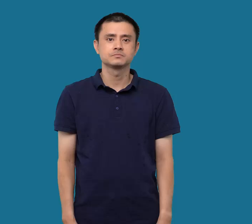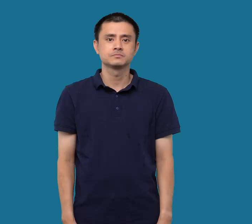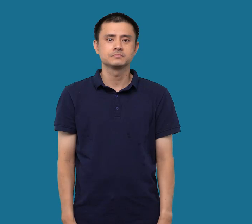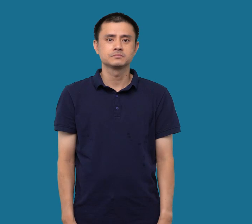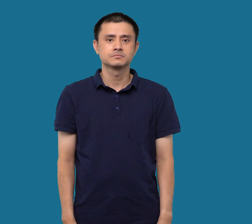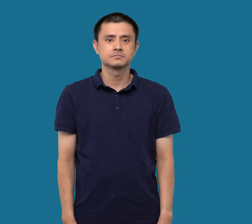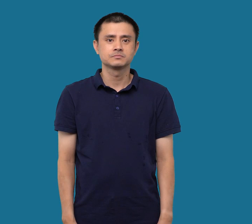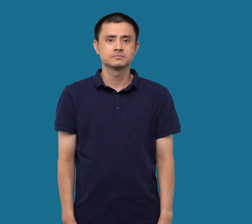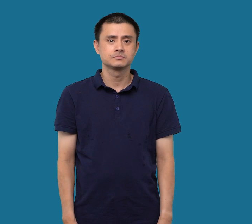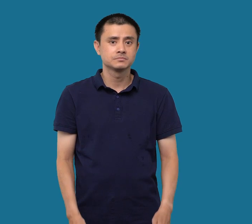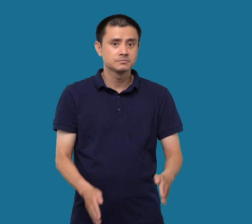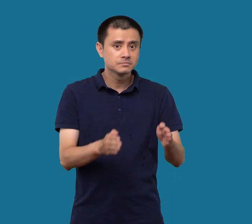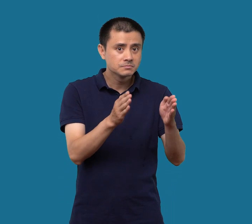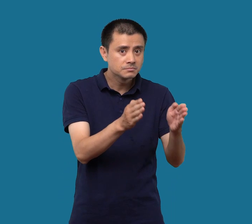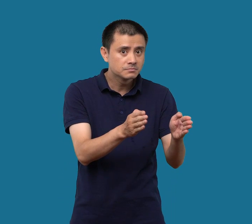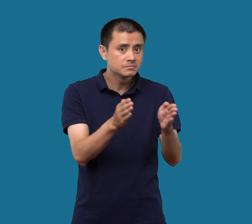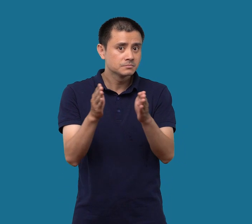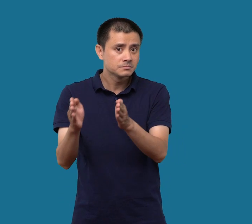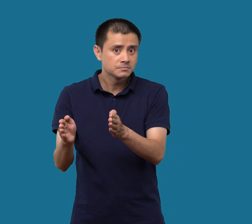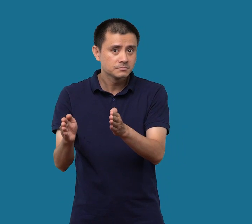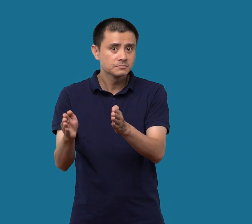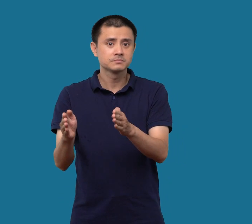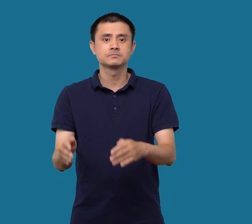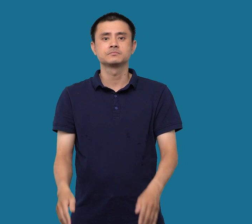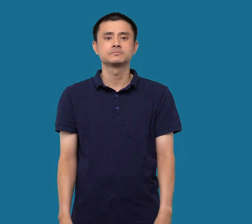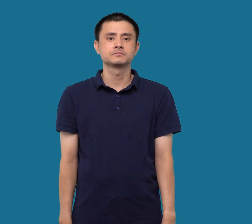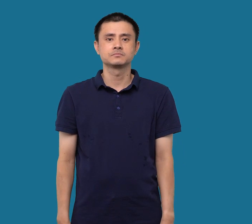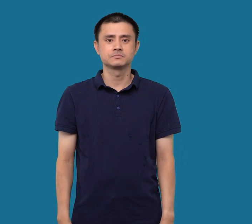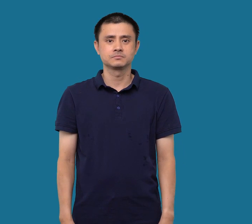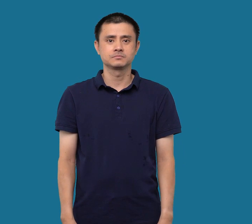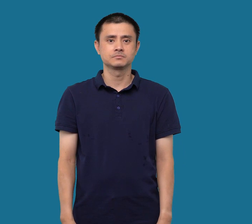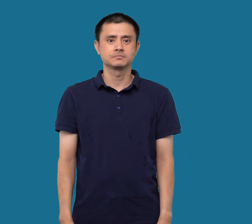gọn gàng